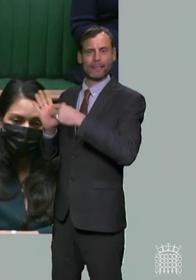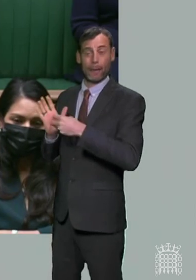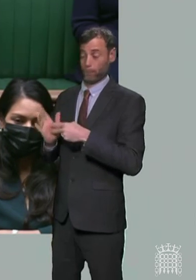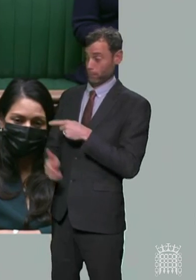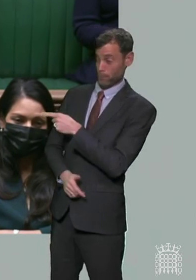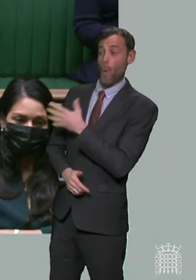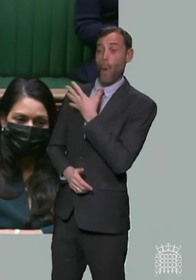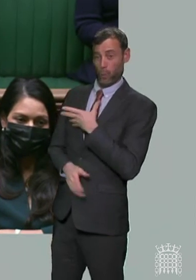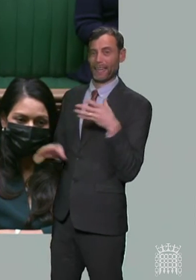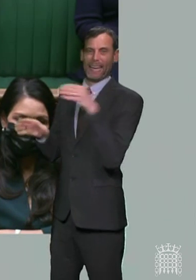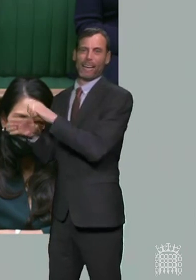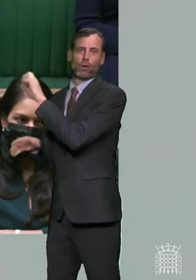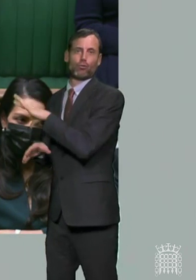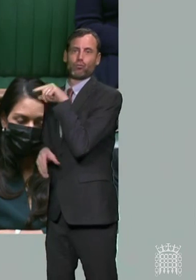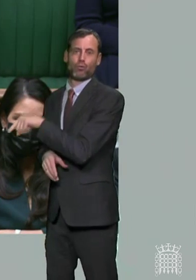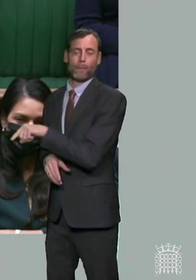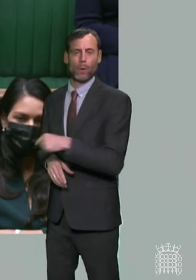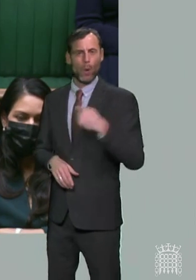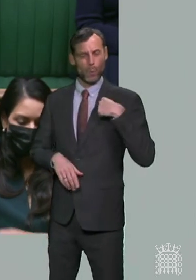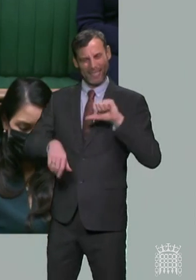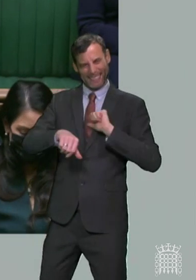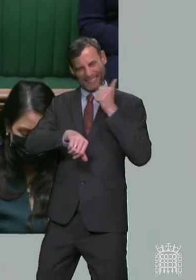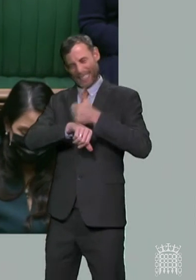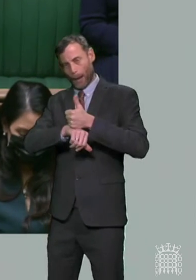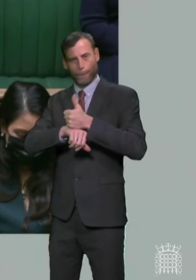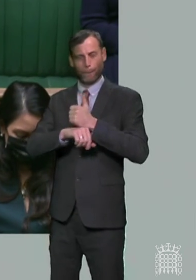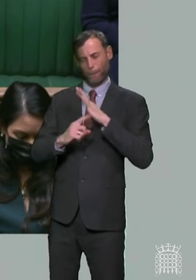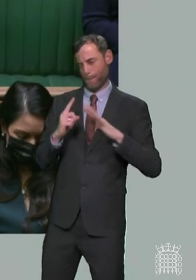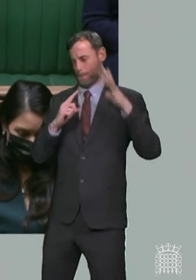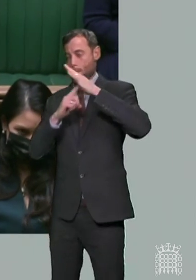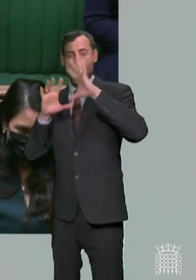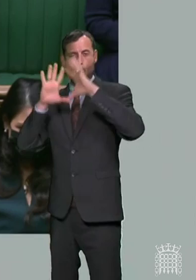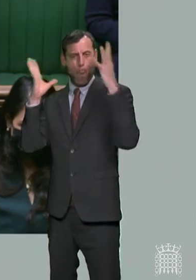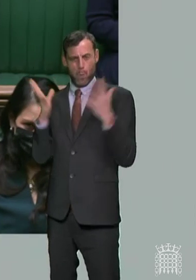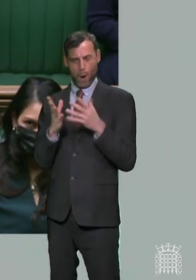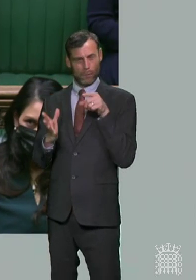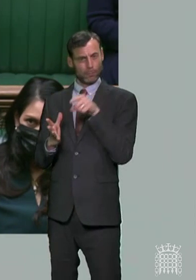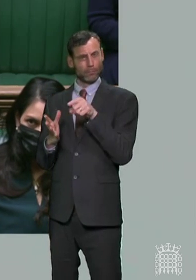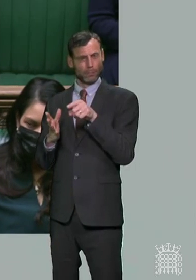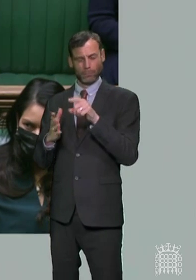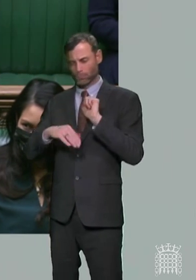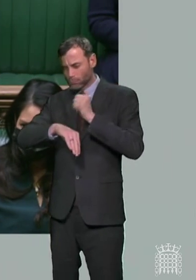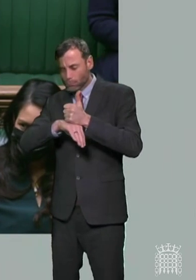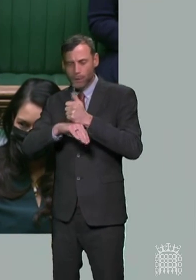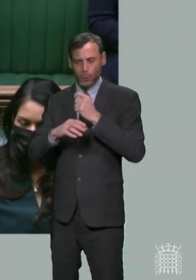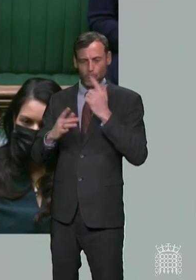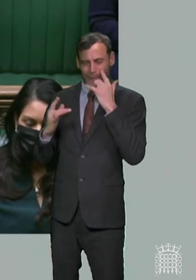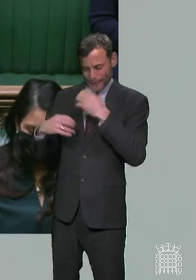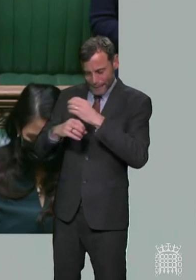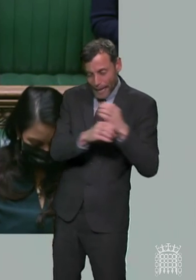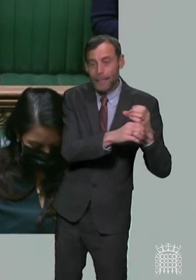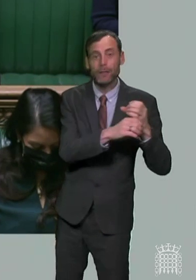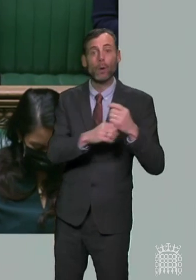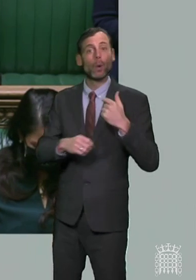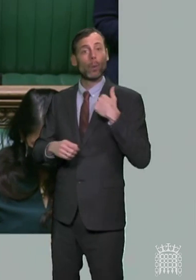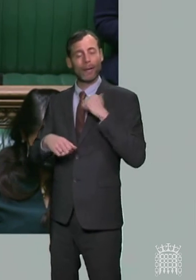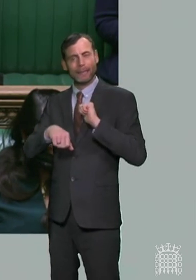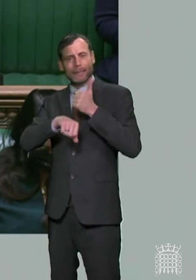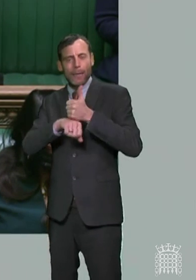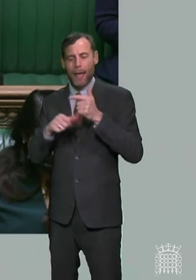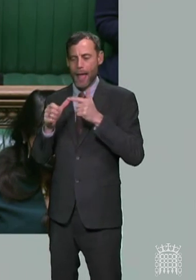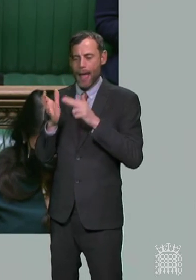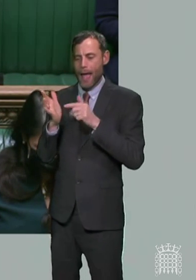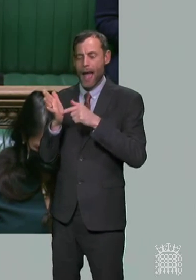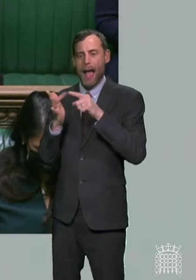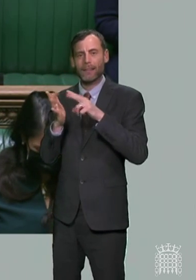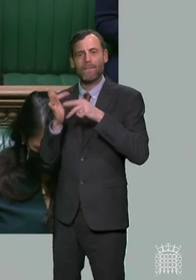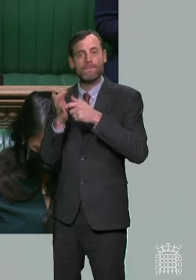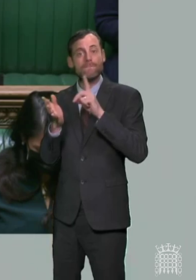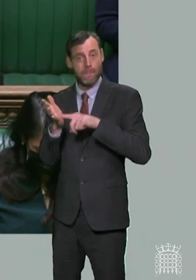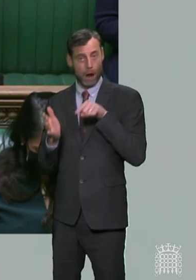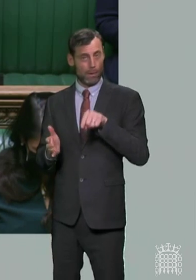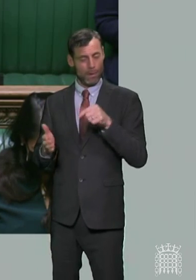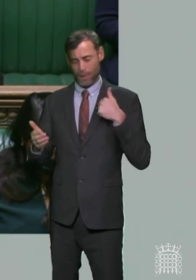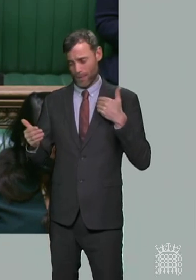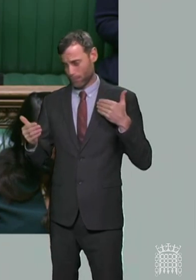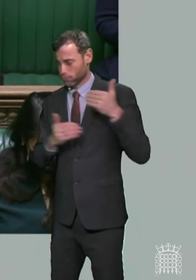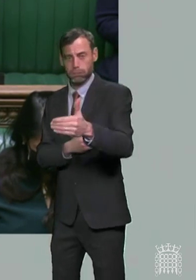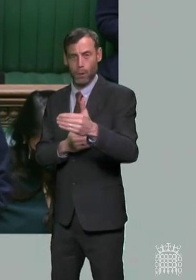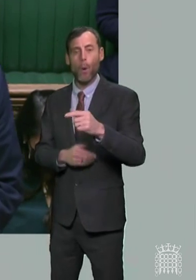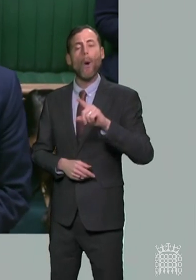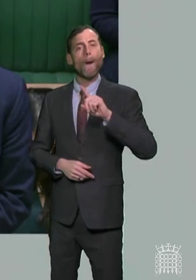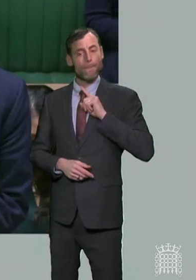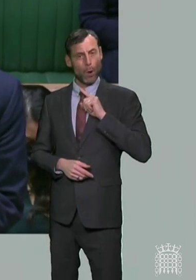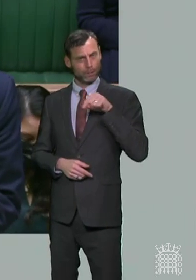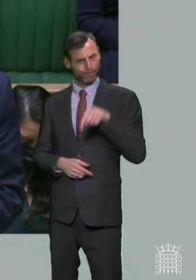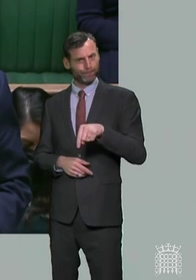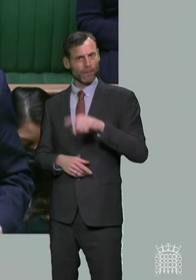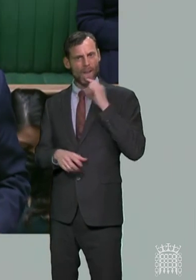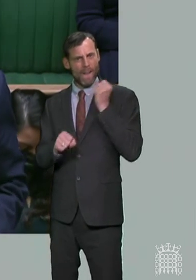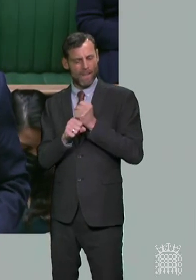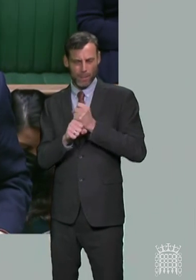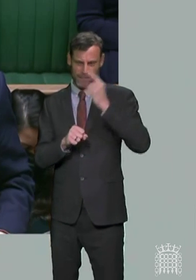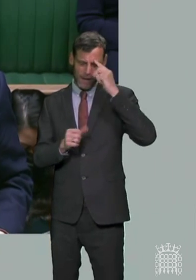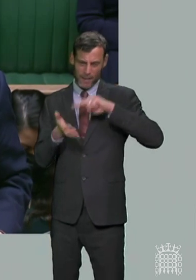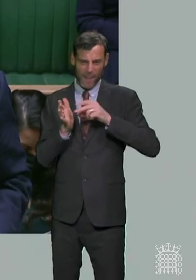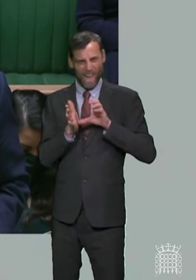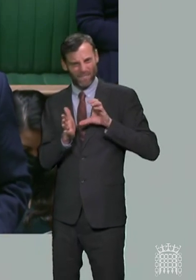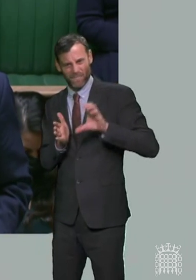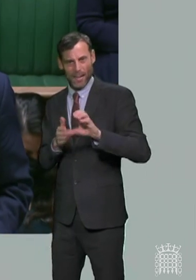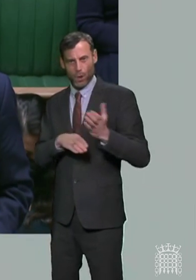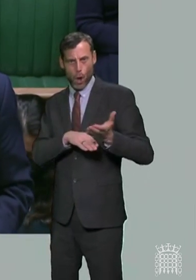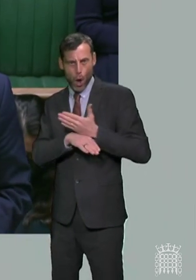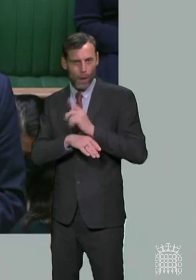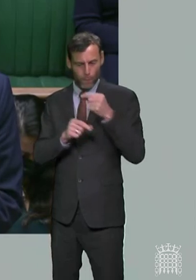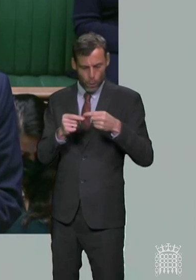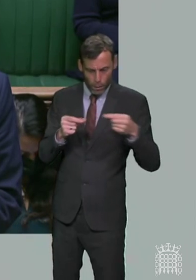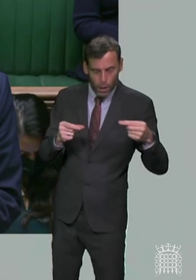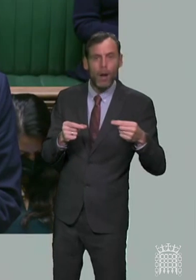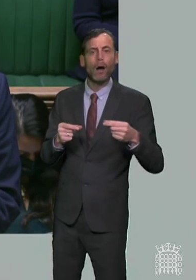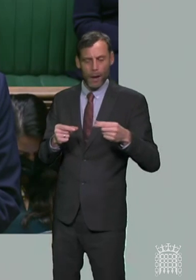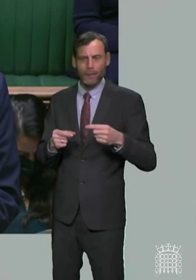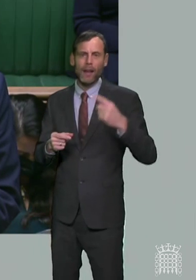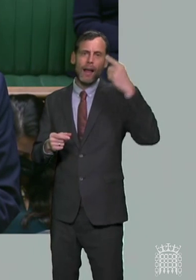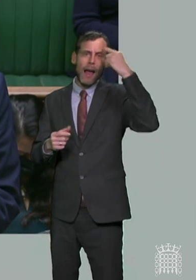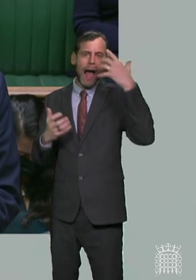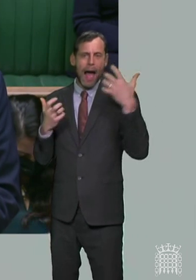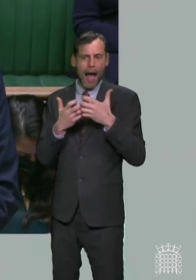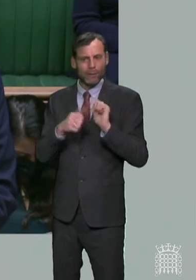We created a world-beating testing programme, the largest in Europe, and procured the most antivirals of any country in Europe too, because this Government made the big call to invest early in lateral flow tests and in cutting-edge drugs to protect the most vulnerable.